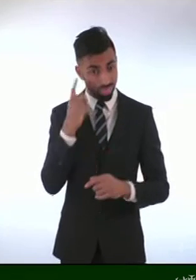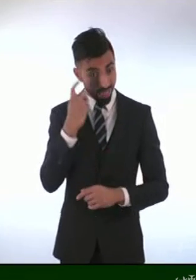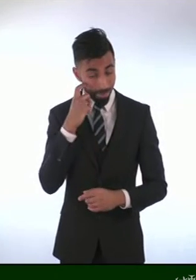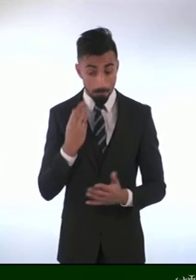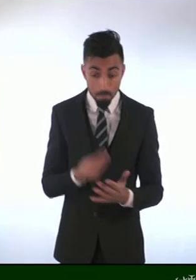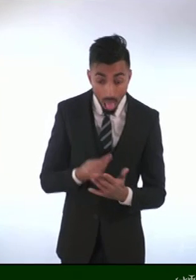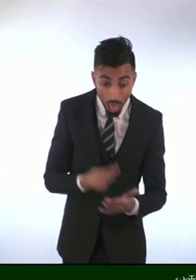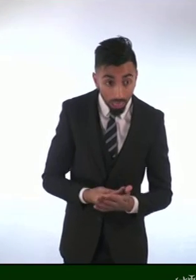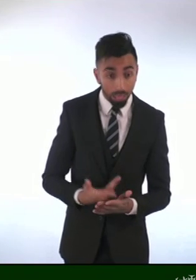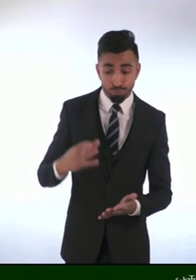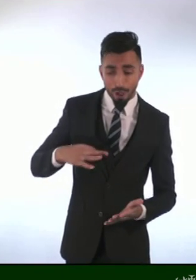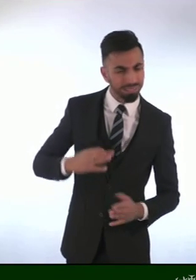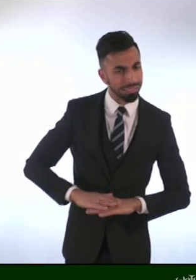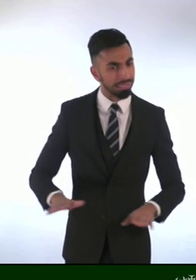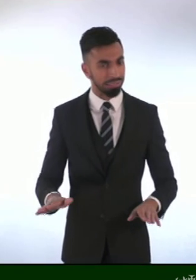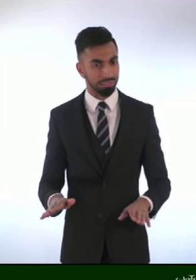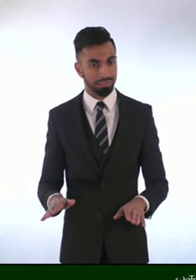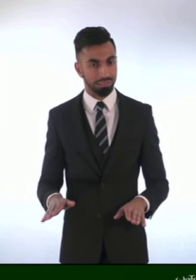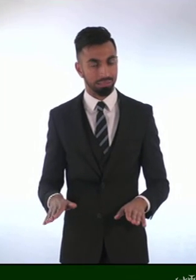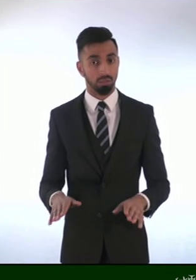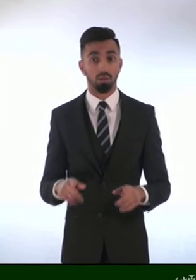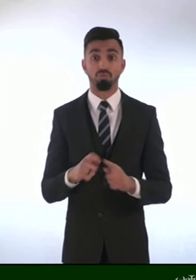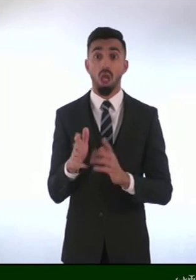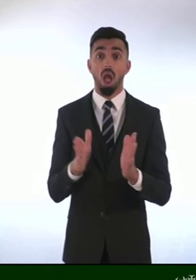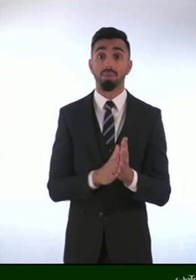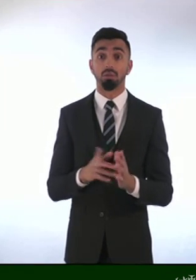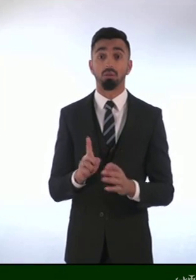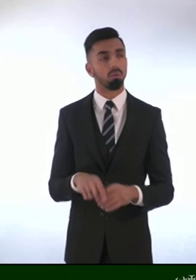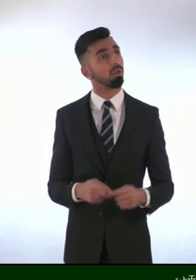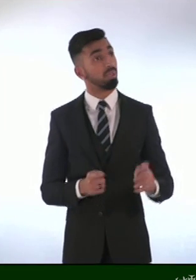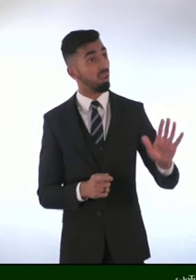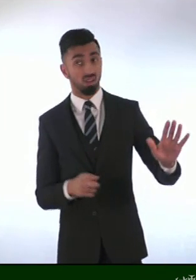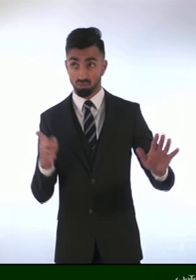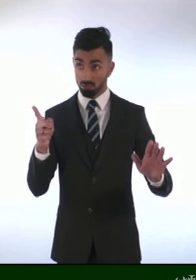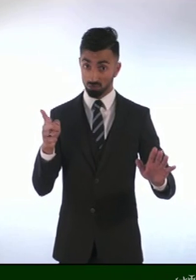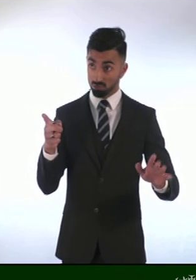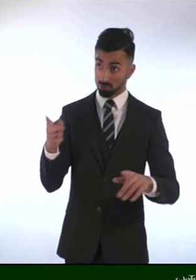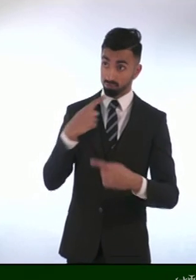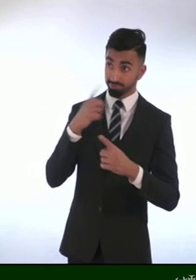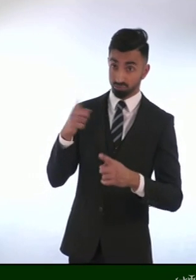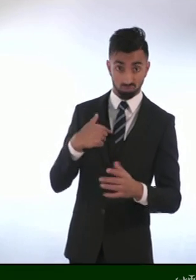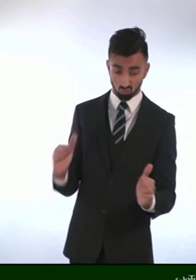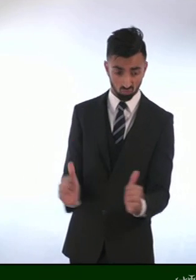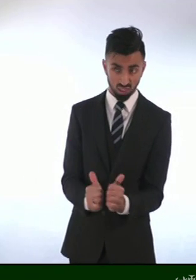I endorse completely the sentiment that the honourable Gentleman has just expressed about the need to do this collectively.